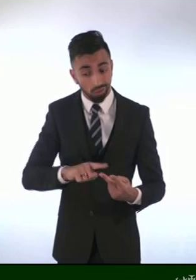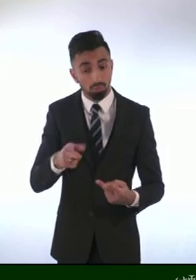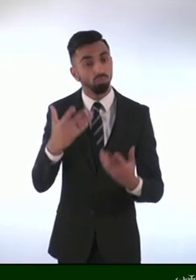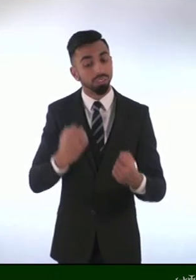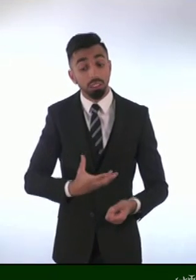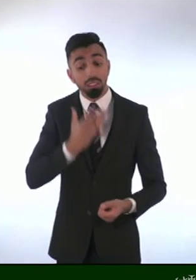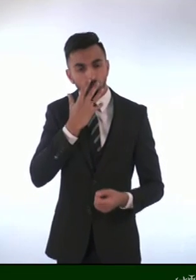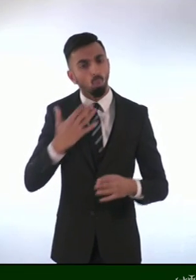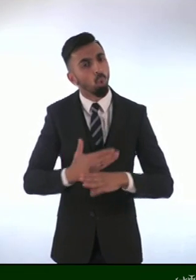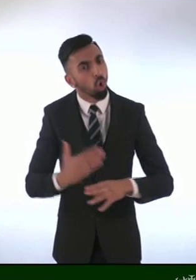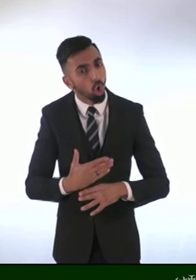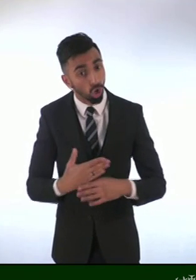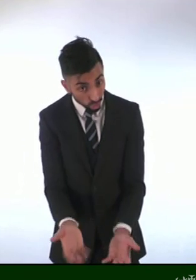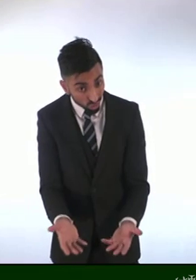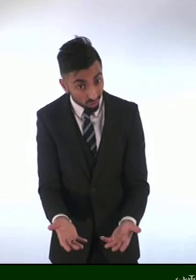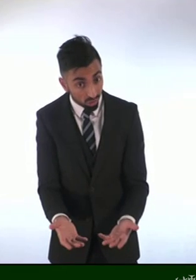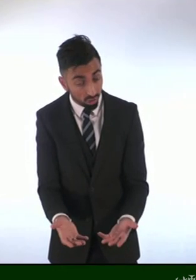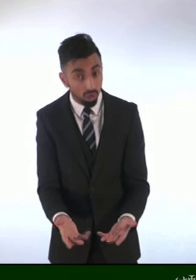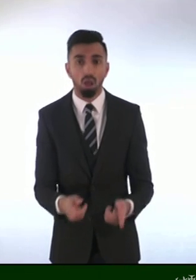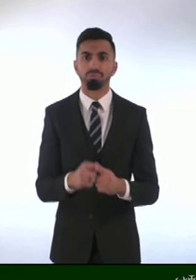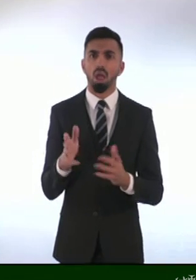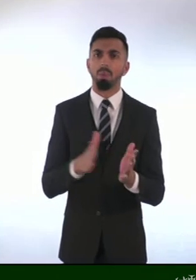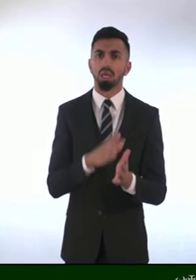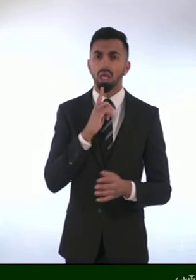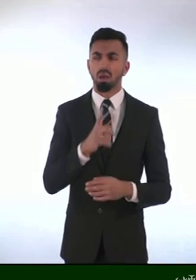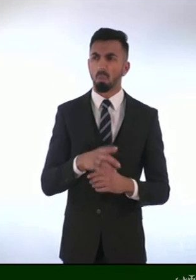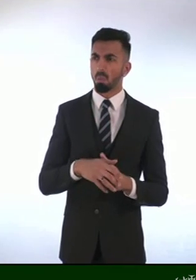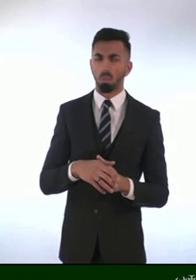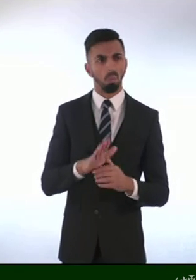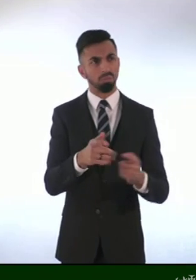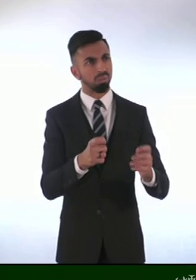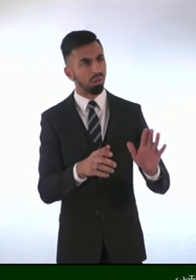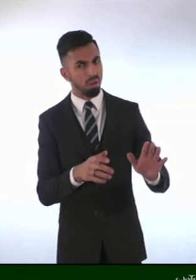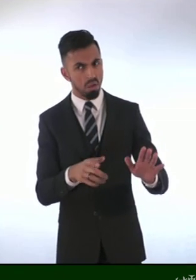To the best of my knowledge, all the equipment we are sending out is of the correct standard.